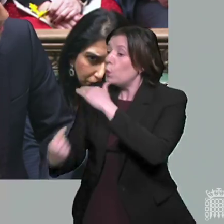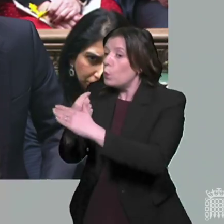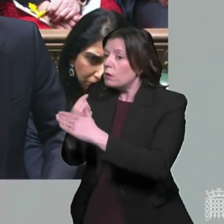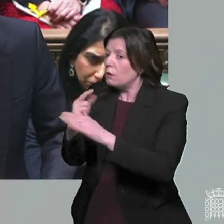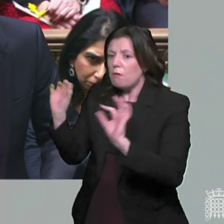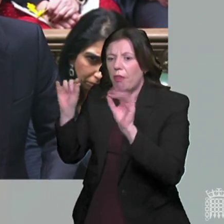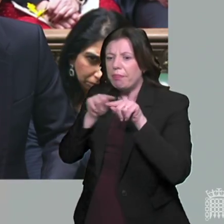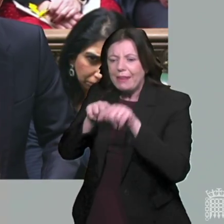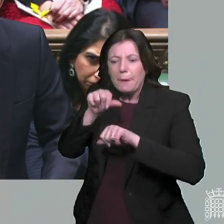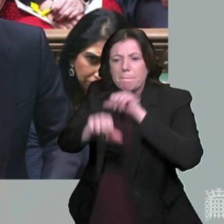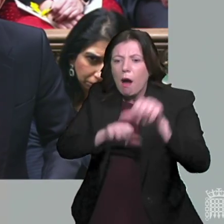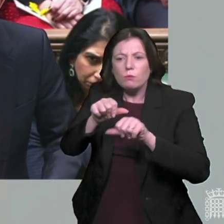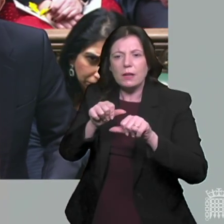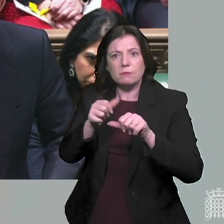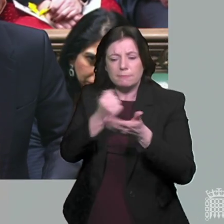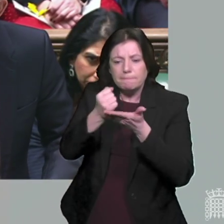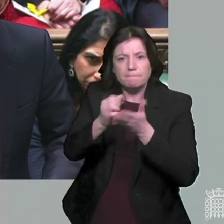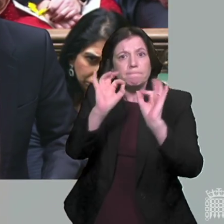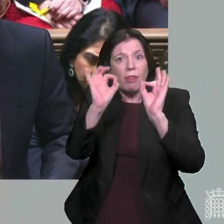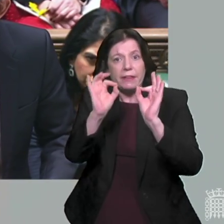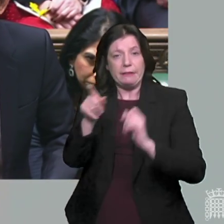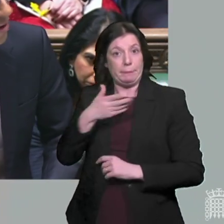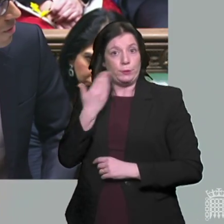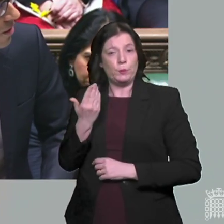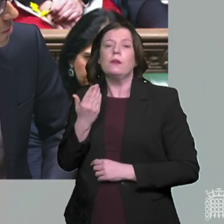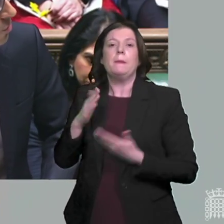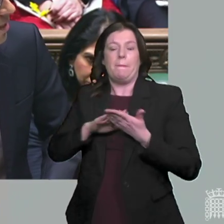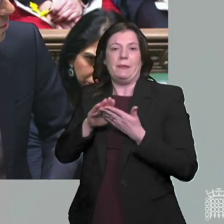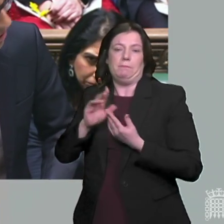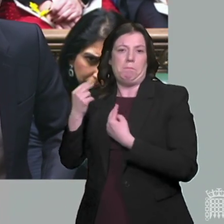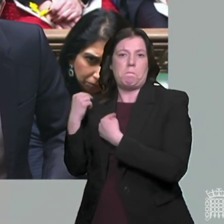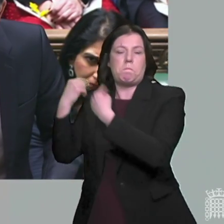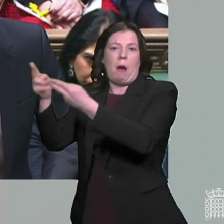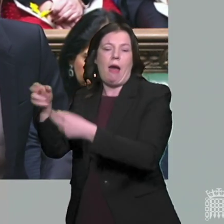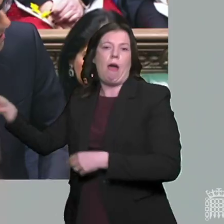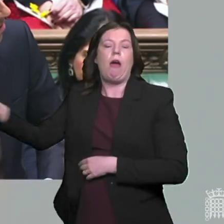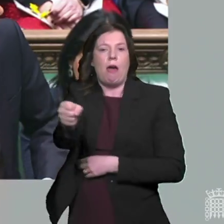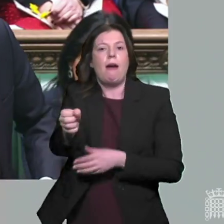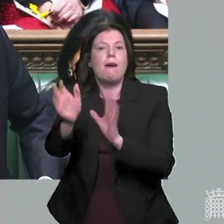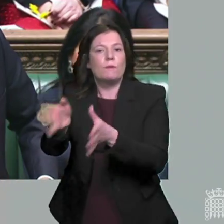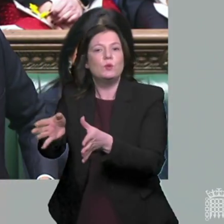You will be swiftly detained and removed to your own country or a safe third-country alternative.